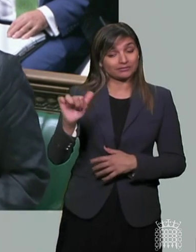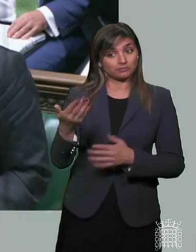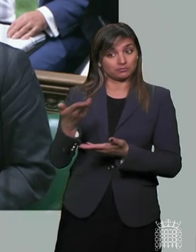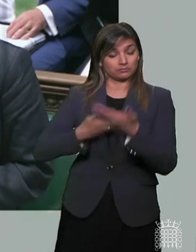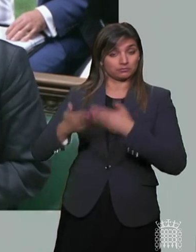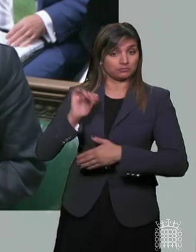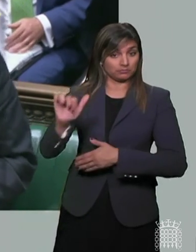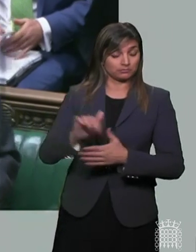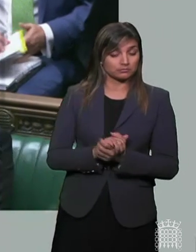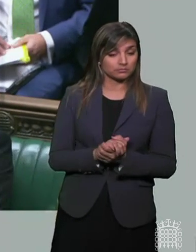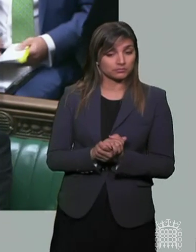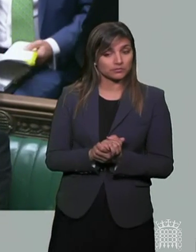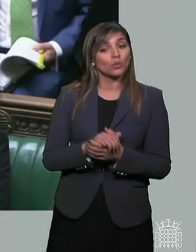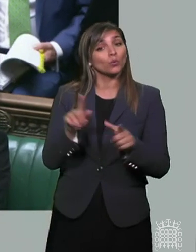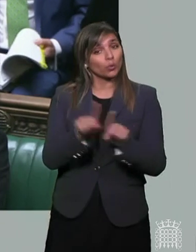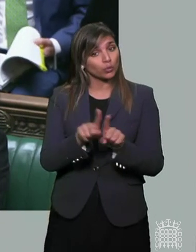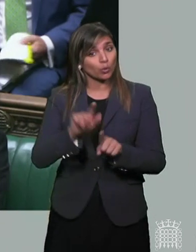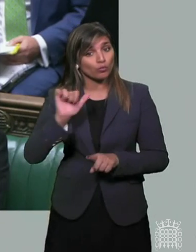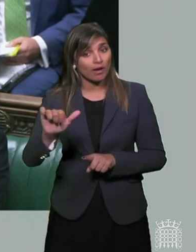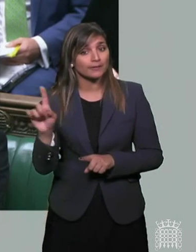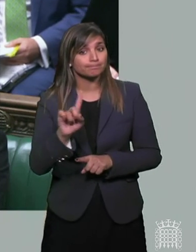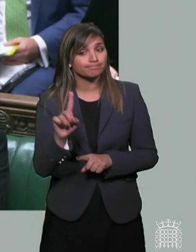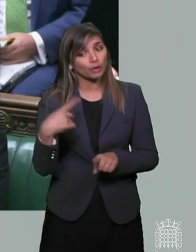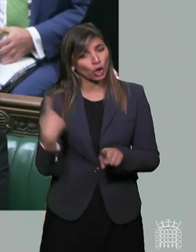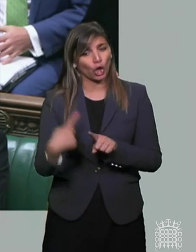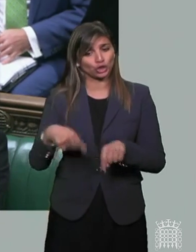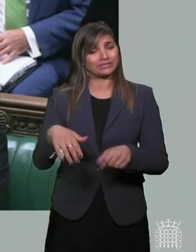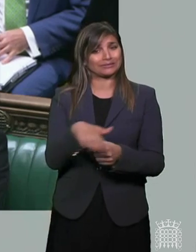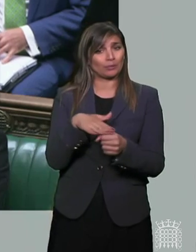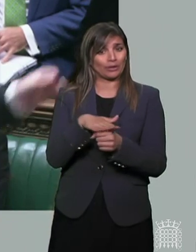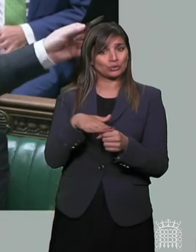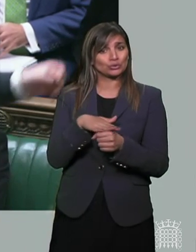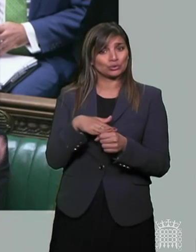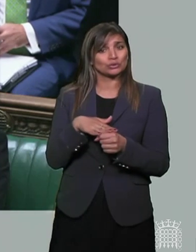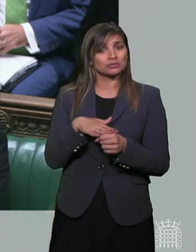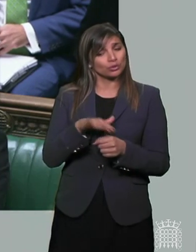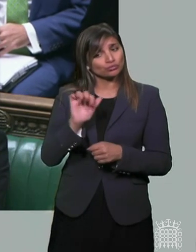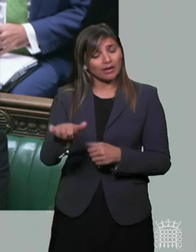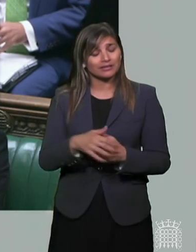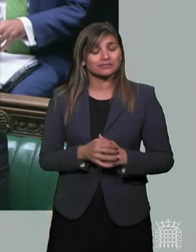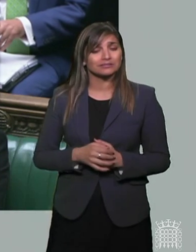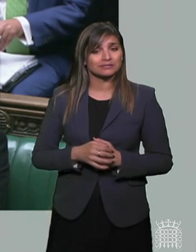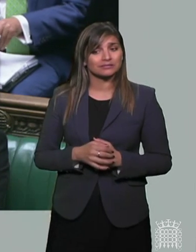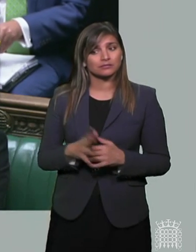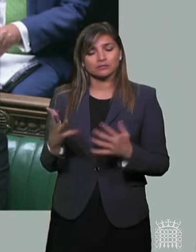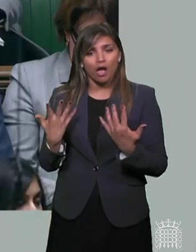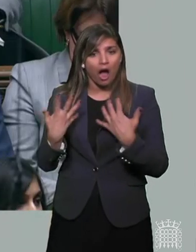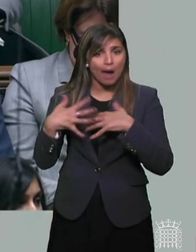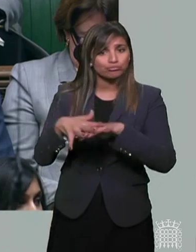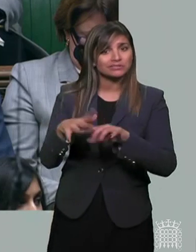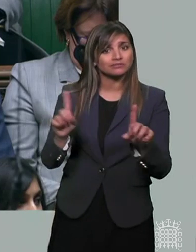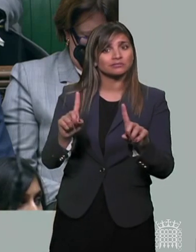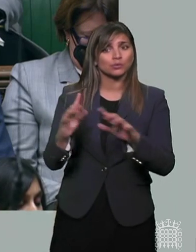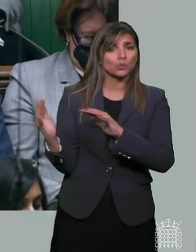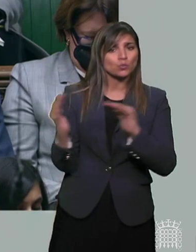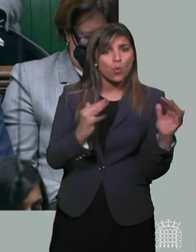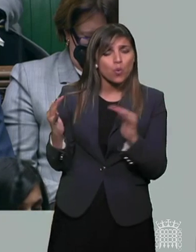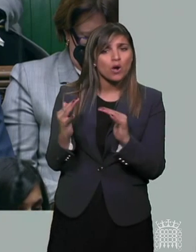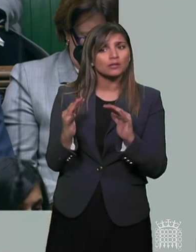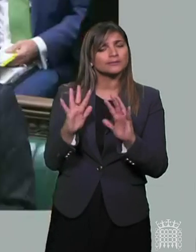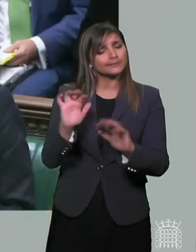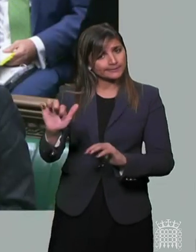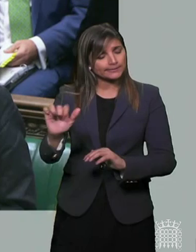He is right to stress the particular urgency of the situation, and he is right in what he says about hybrid warfare and all the other interventions.